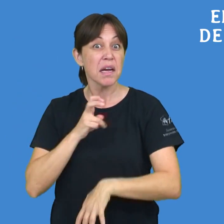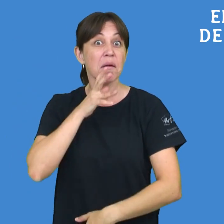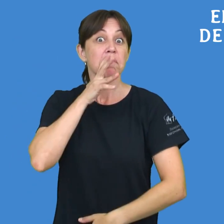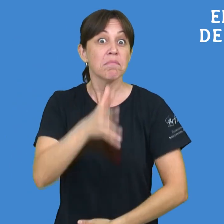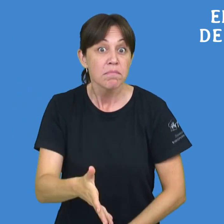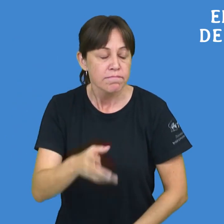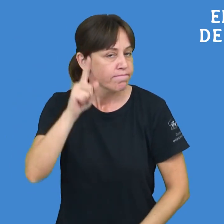motivo